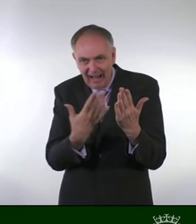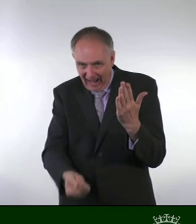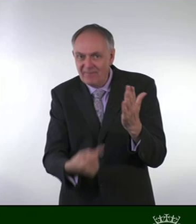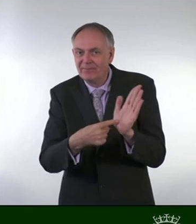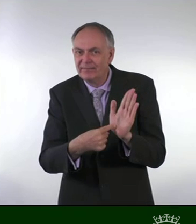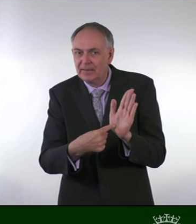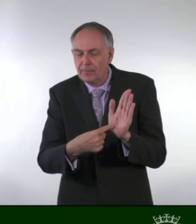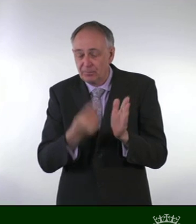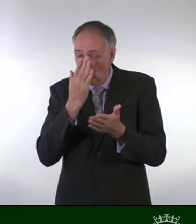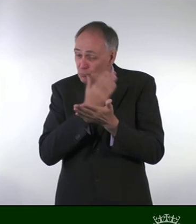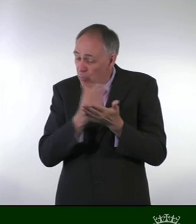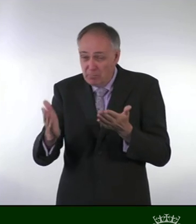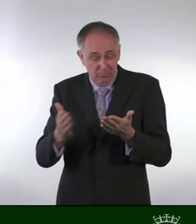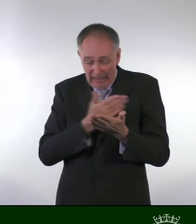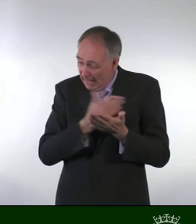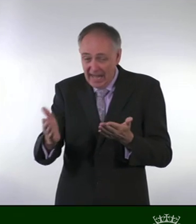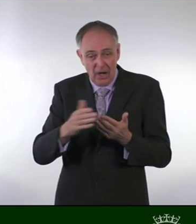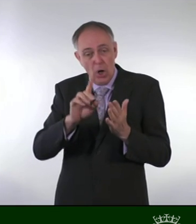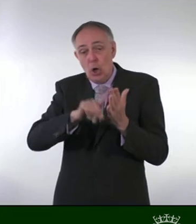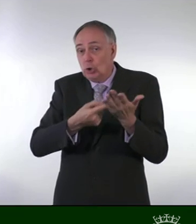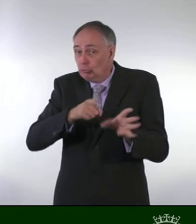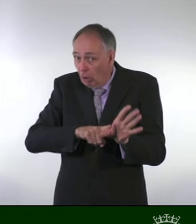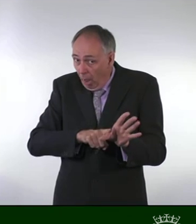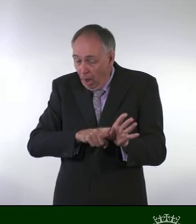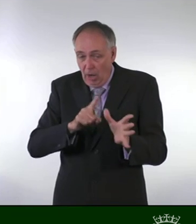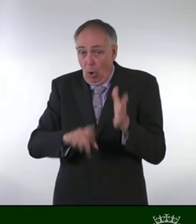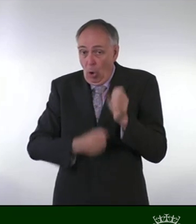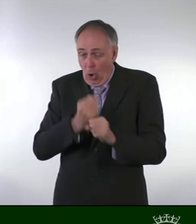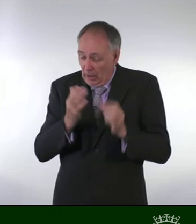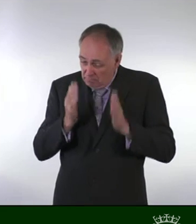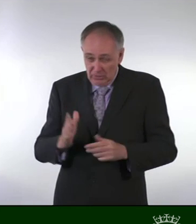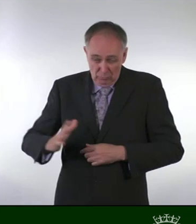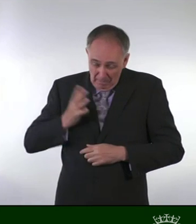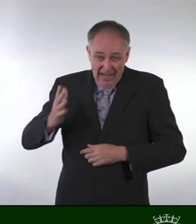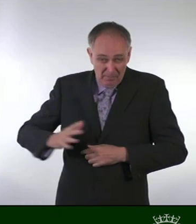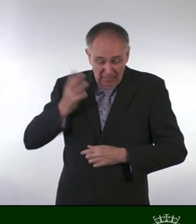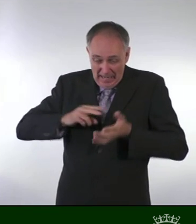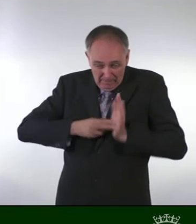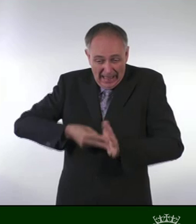The report was clear: July and August must be a period of intense preparation—i.e., now.